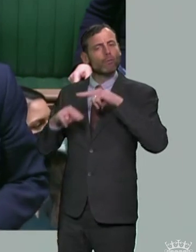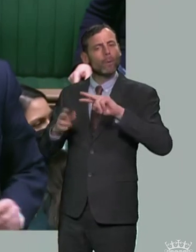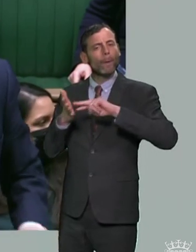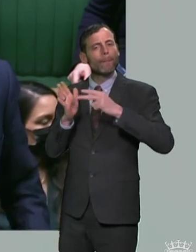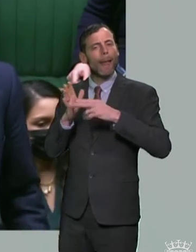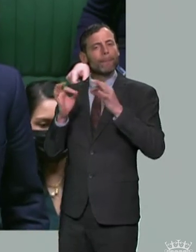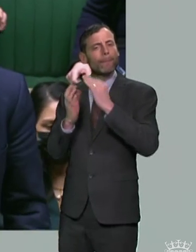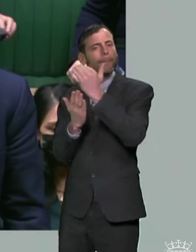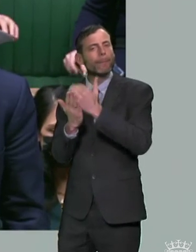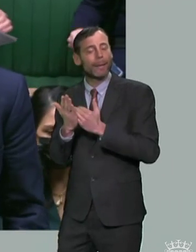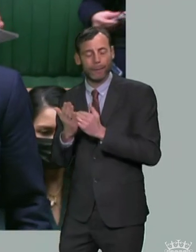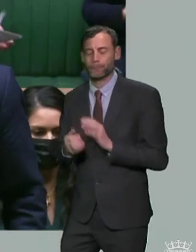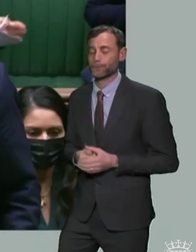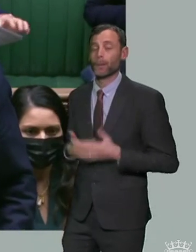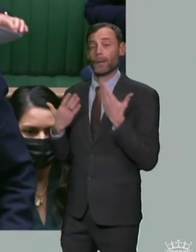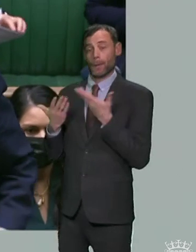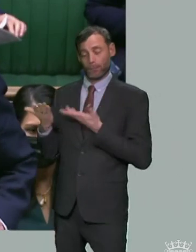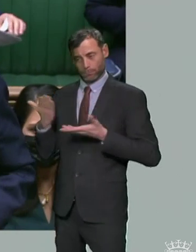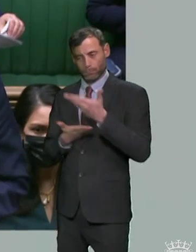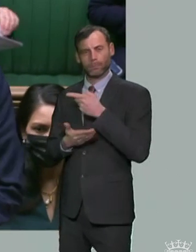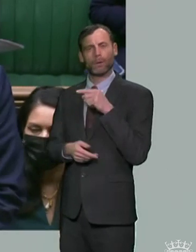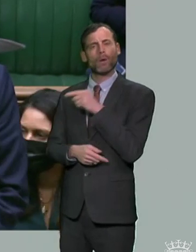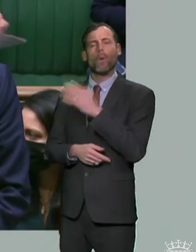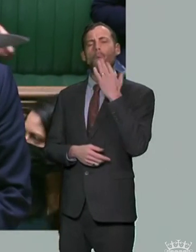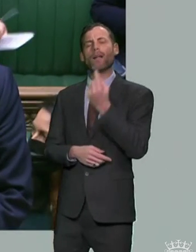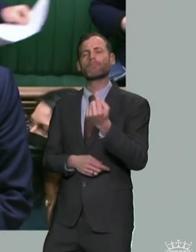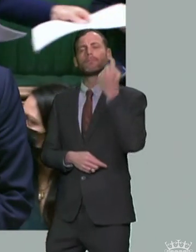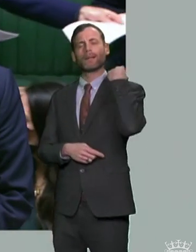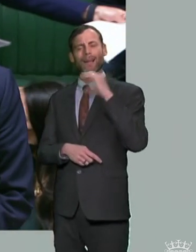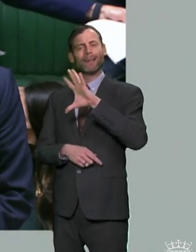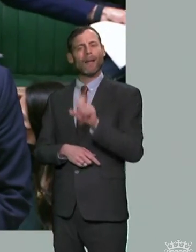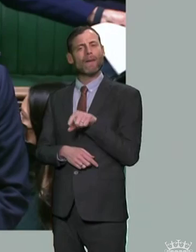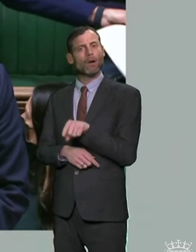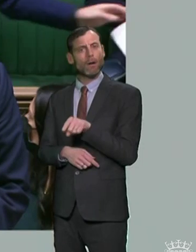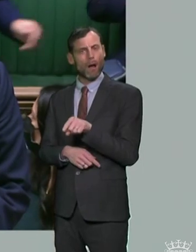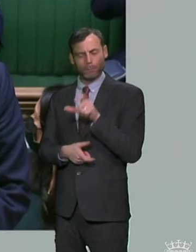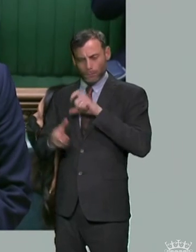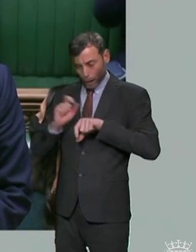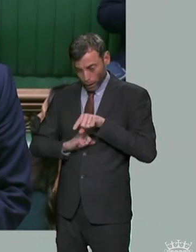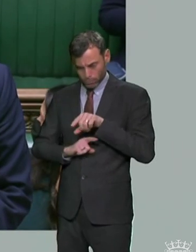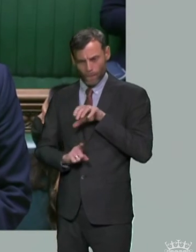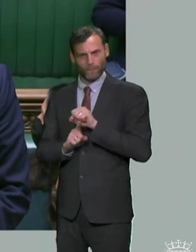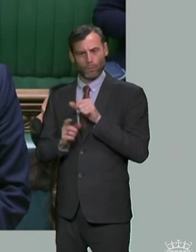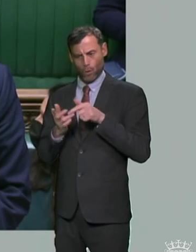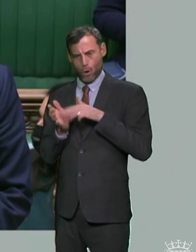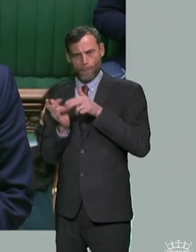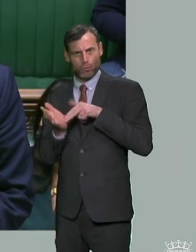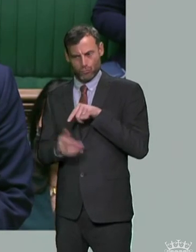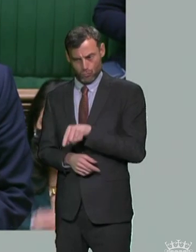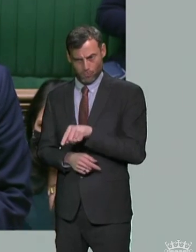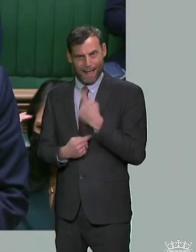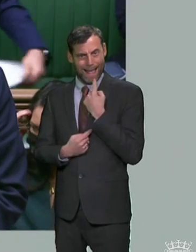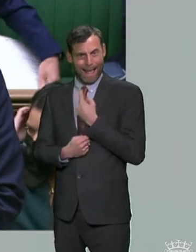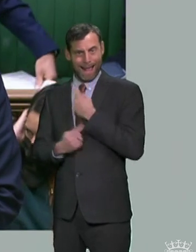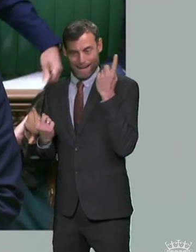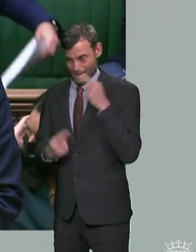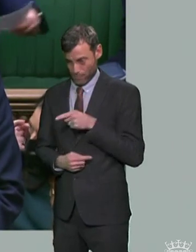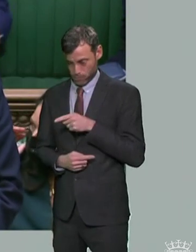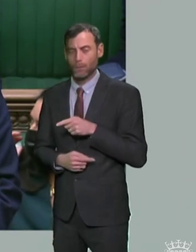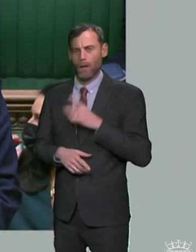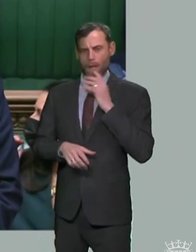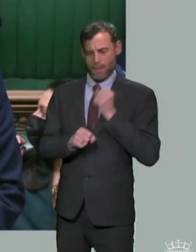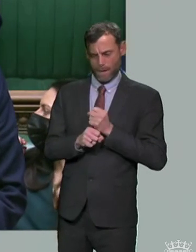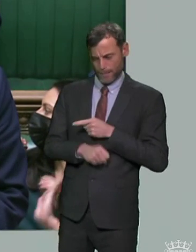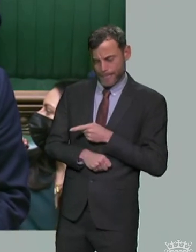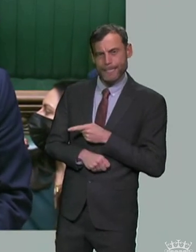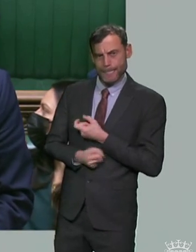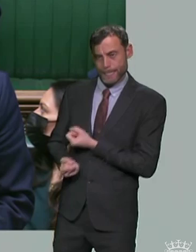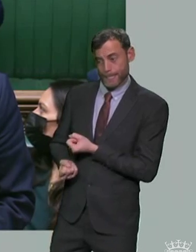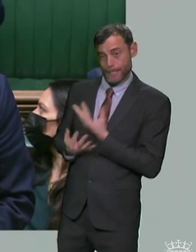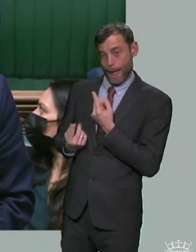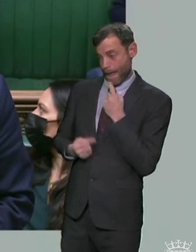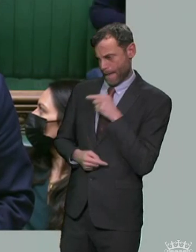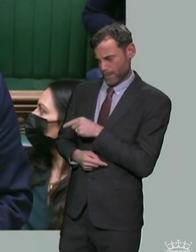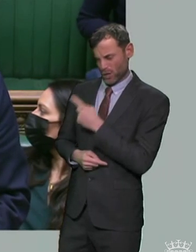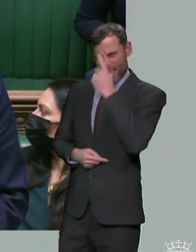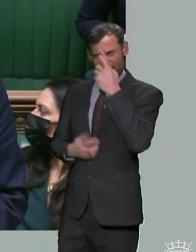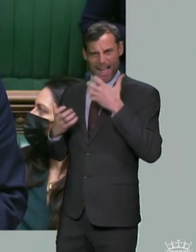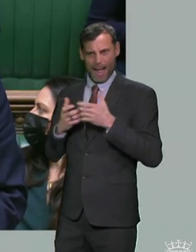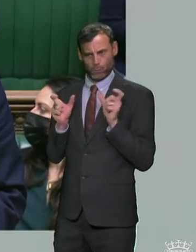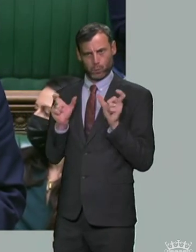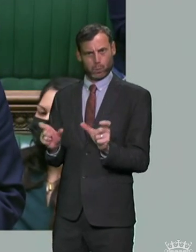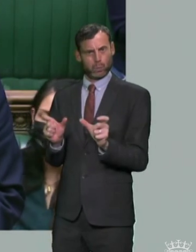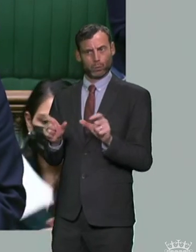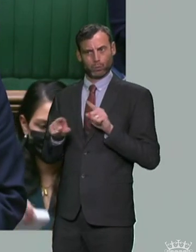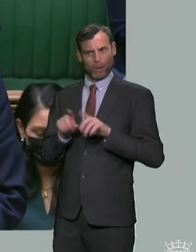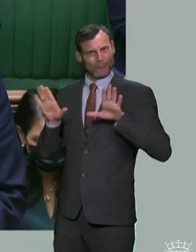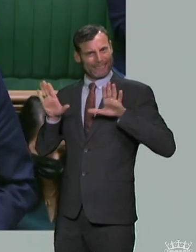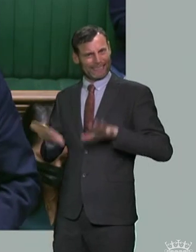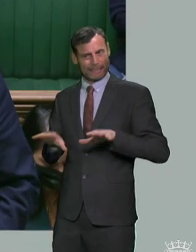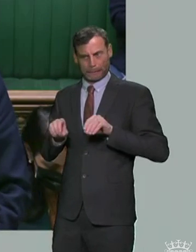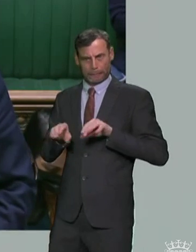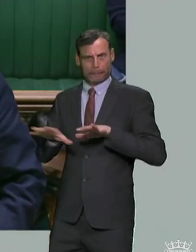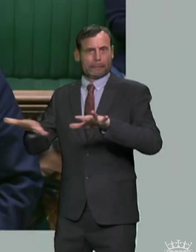Within hours of learning from scientists in South Africa about the emergence of a new covid variant last November, this Government acted to introduce balanced and proportionate restrictions at our borders to slow the seeding of omicron in our country.